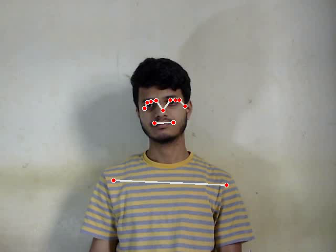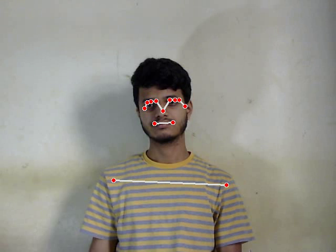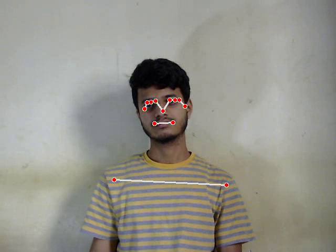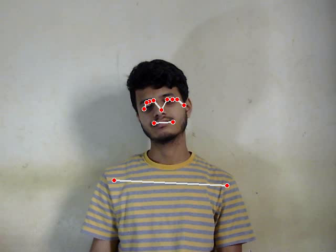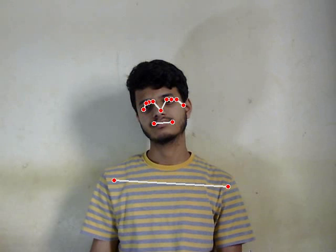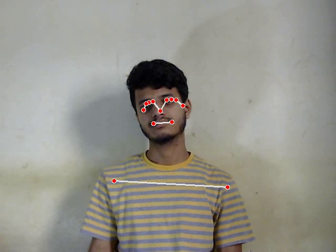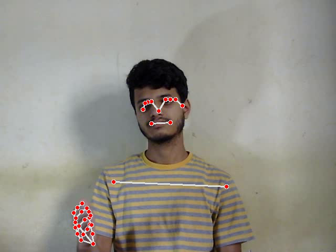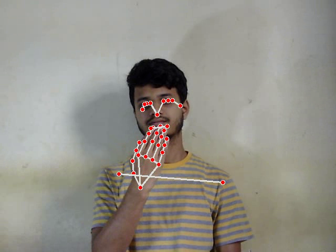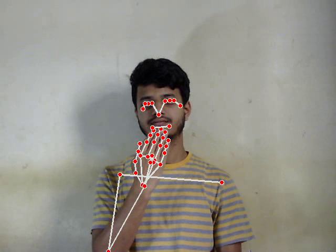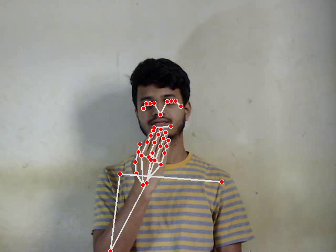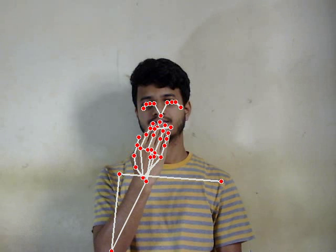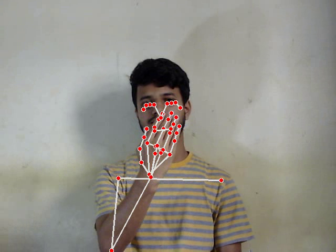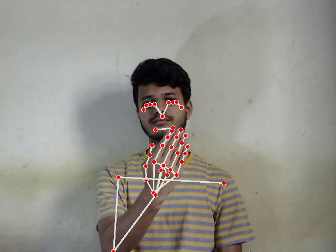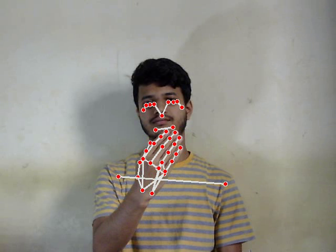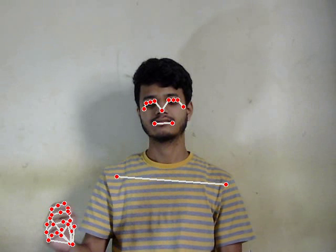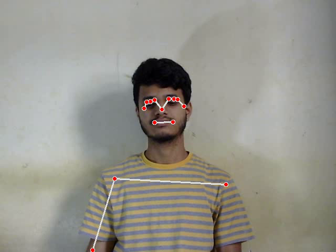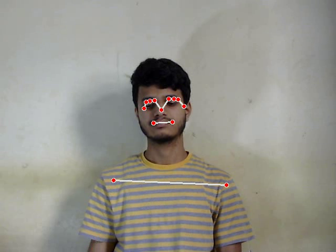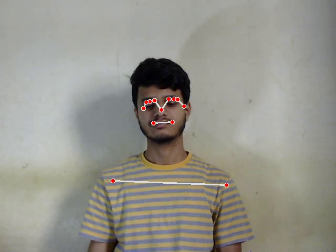thank you